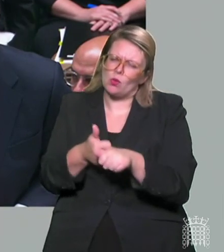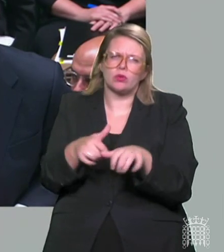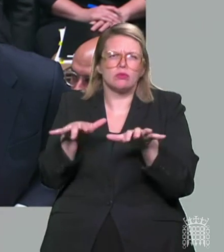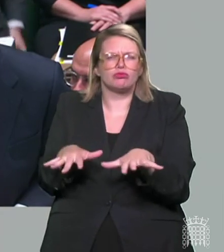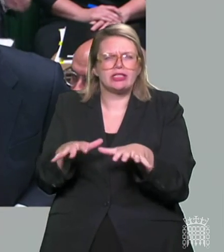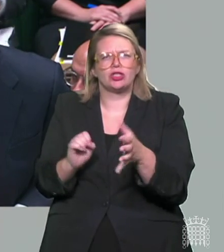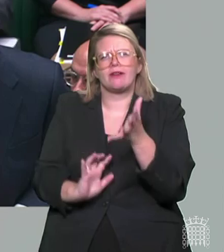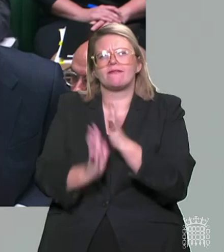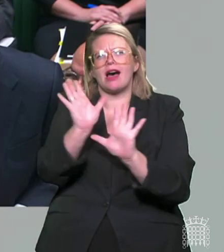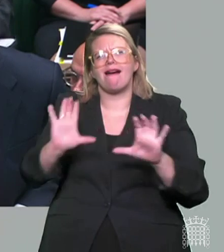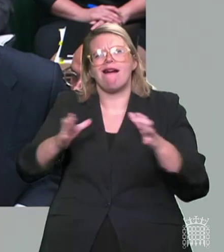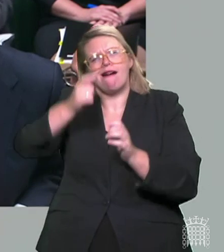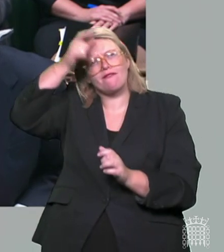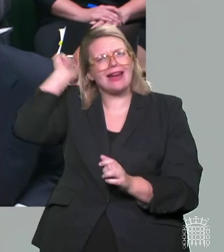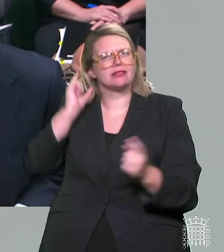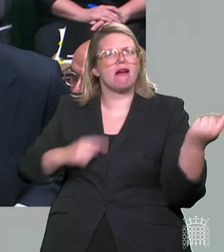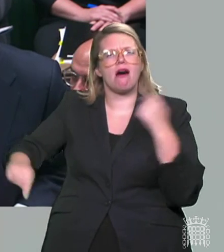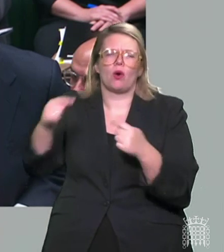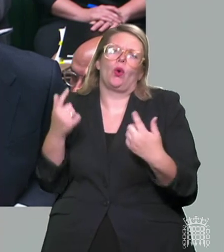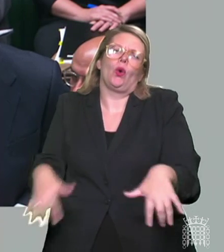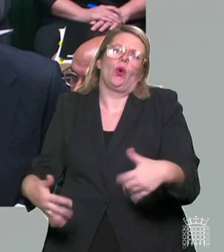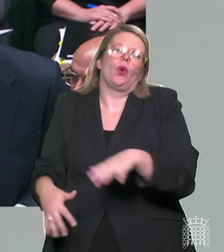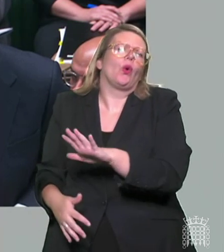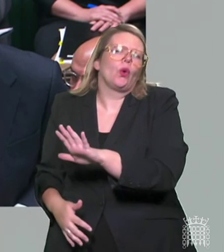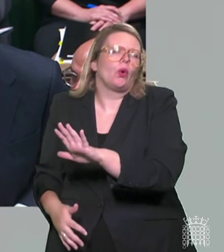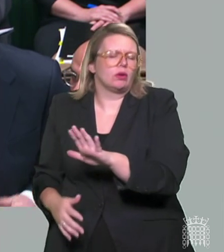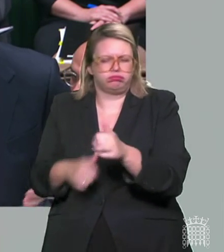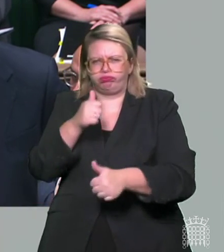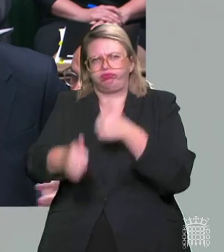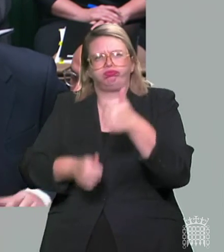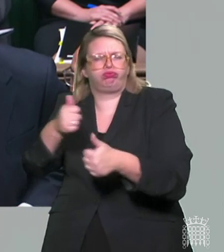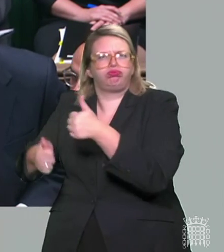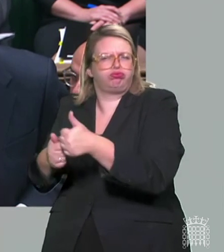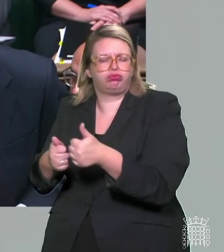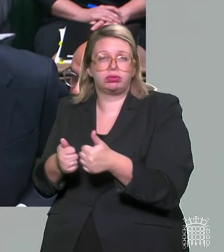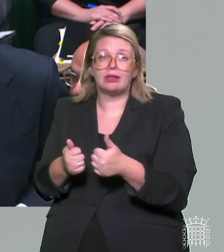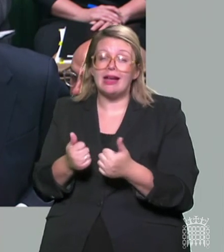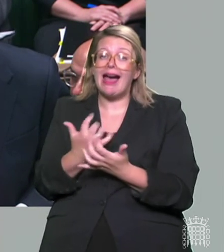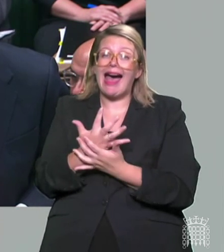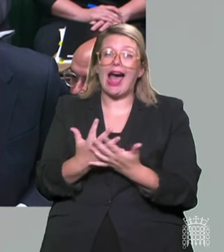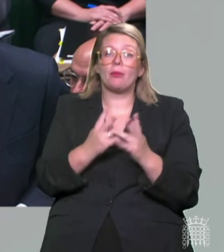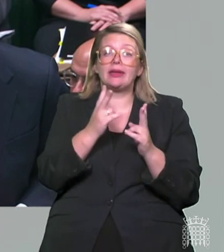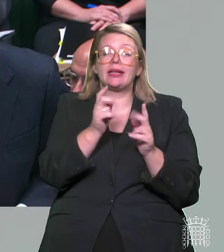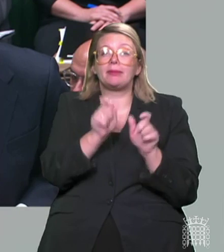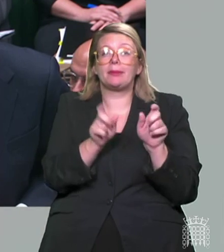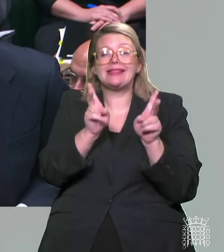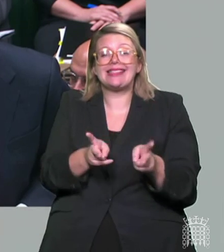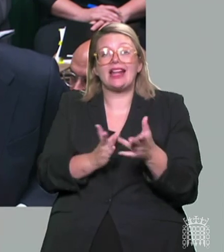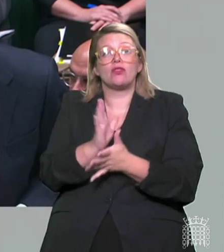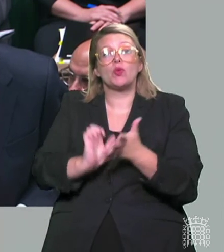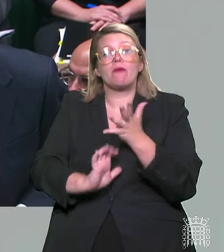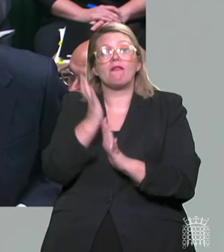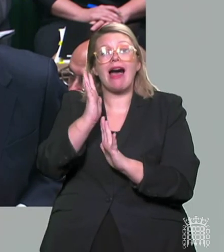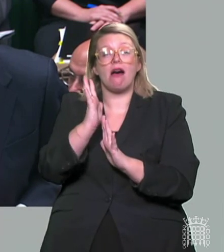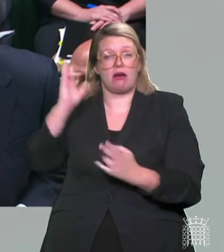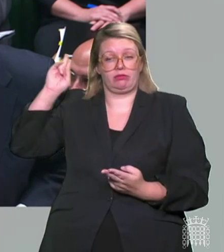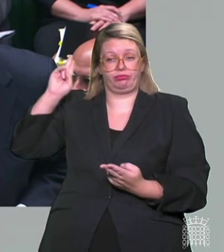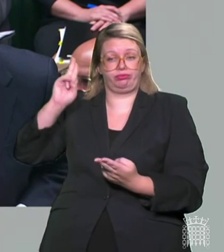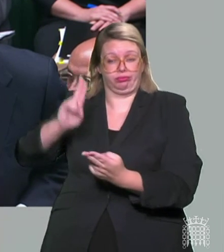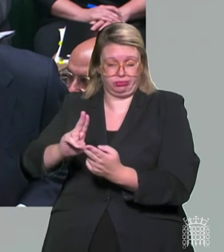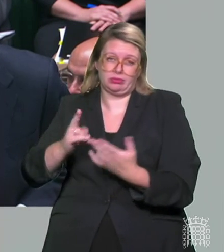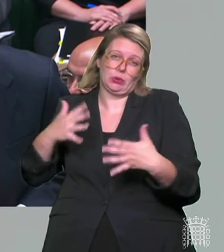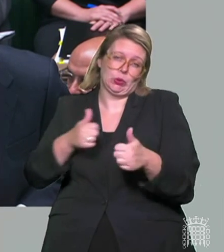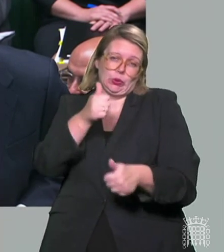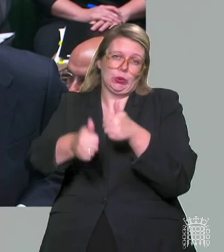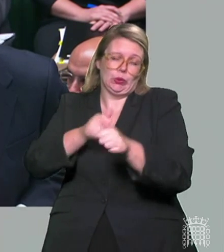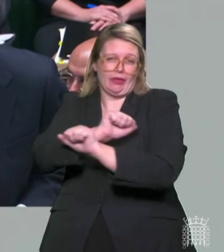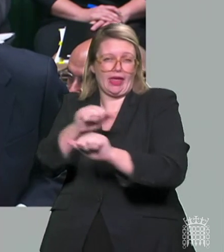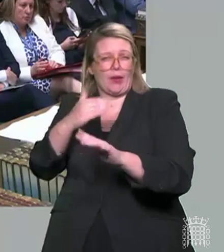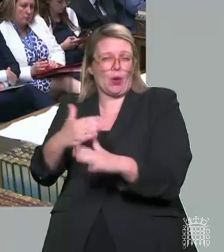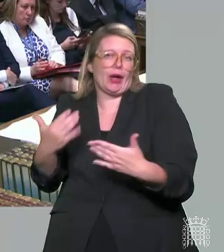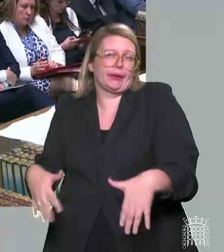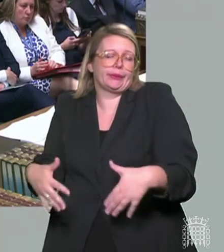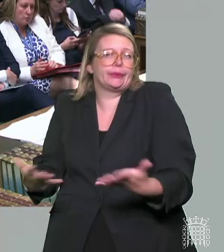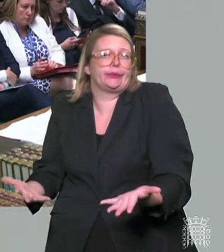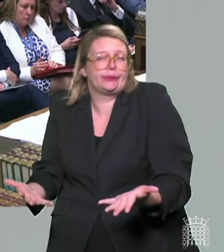They do an incredible job, and overall it is a testament to their work that deaths from fire over a long period have, on average, been decreasing, thanks to the work that they put in.